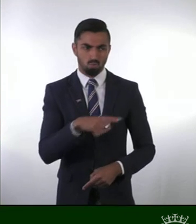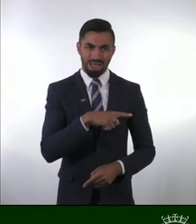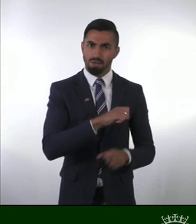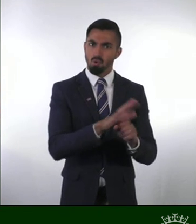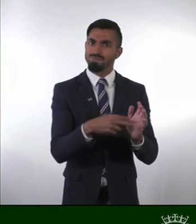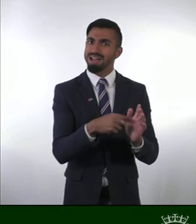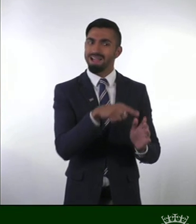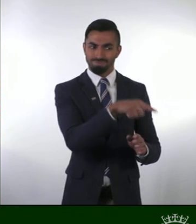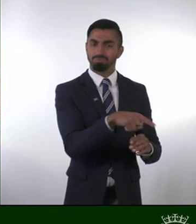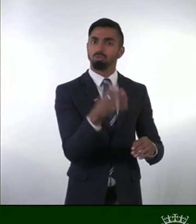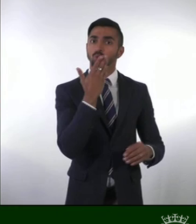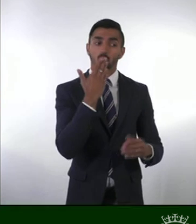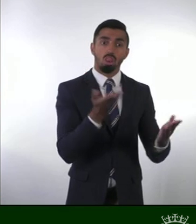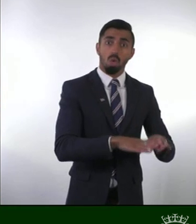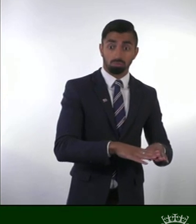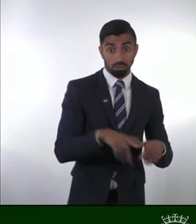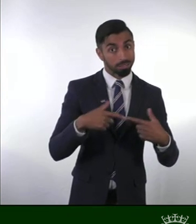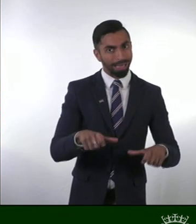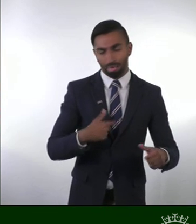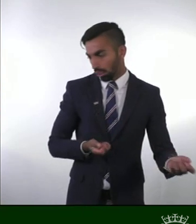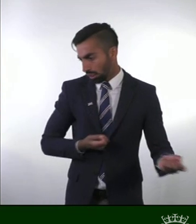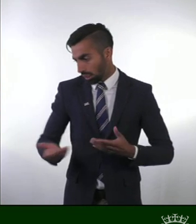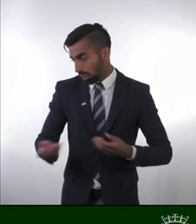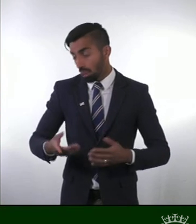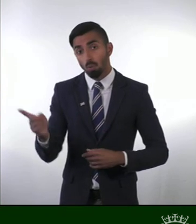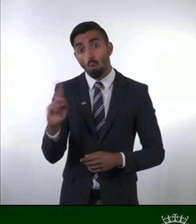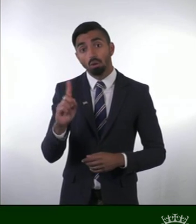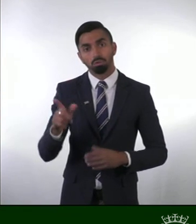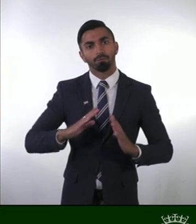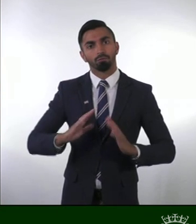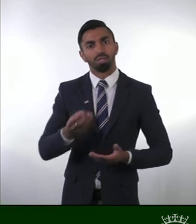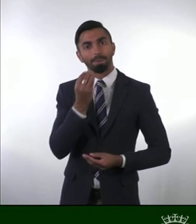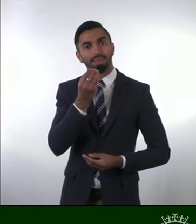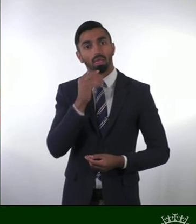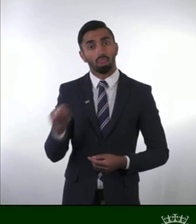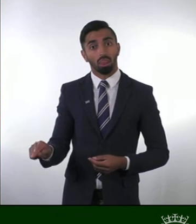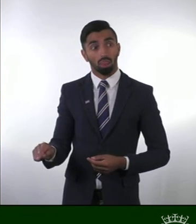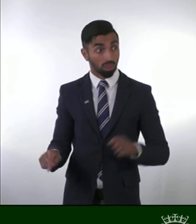The Labour Government in Wales have said that they will continue to fund those meals through the summer.